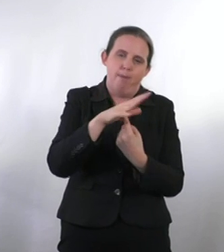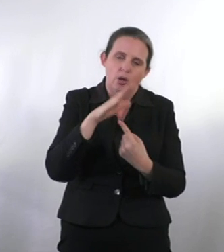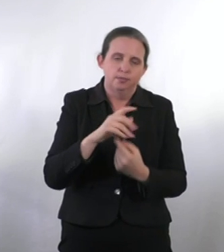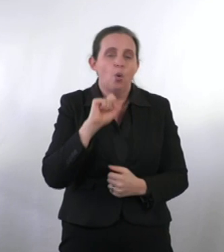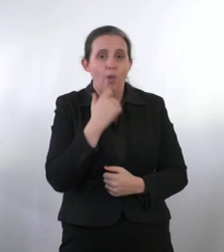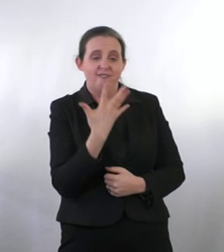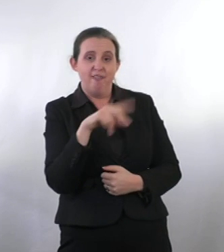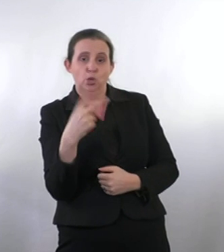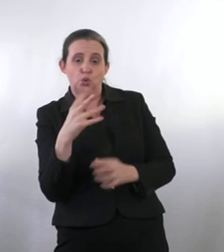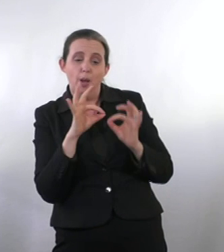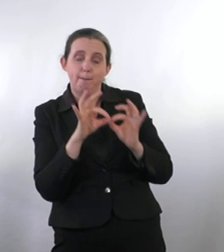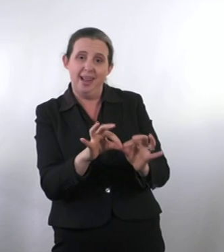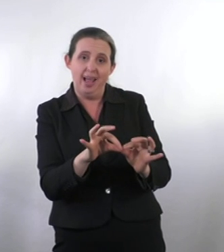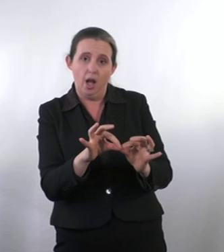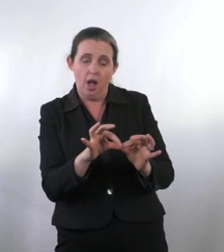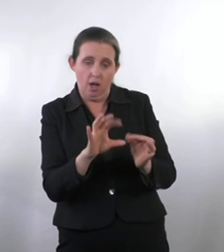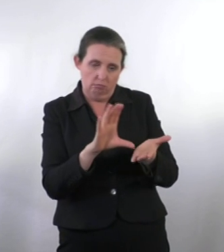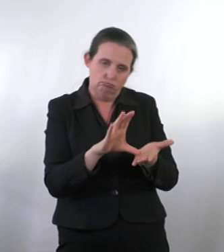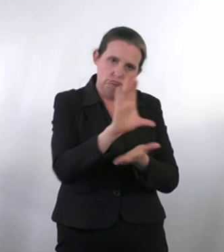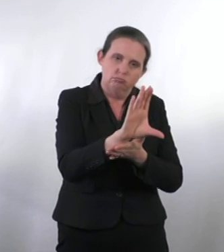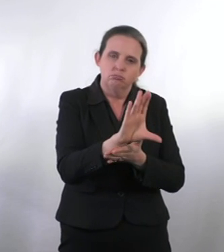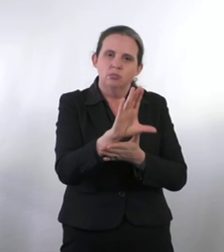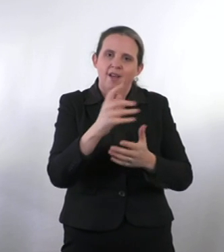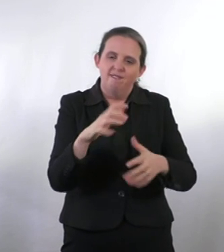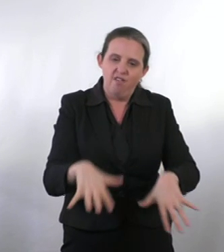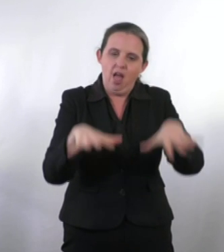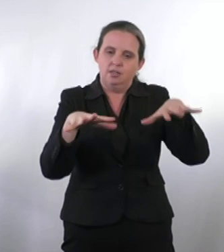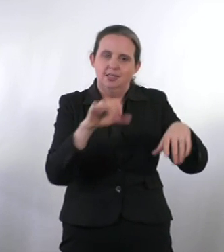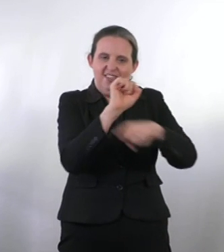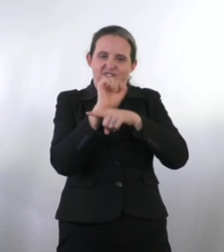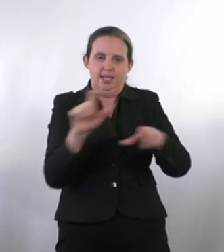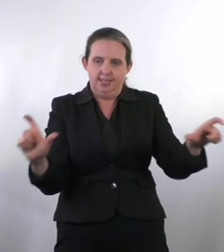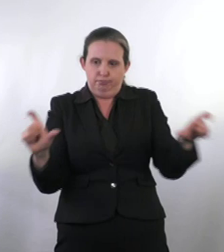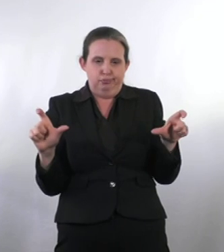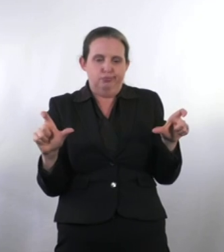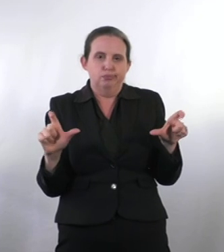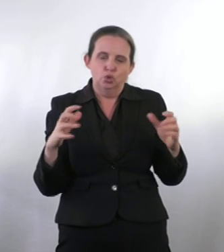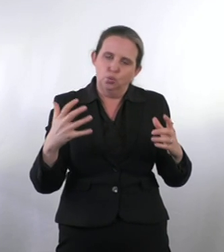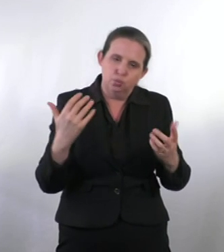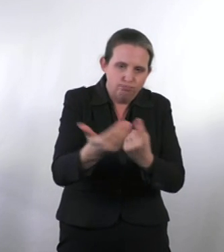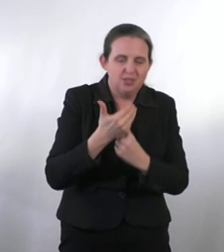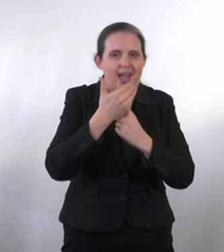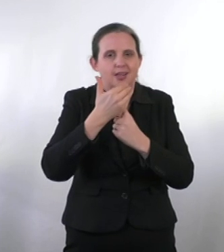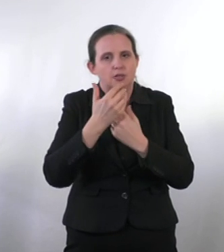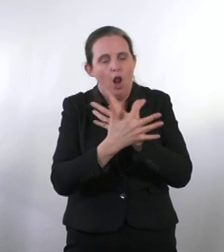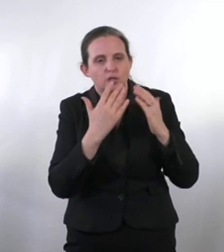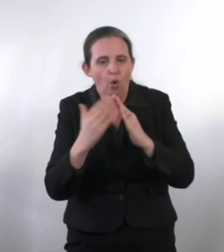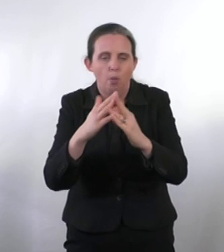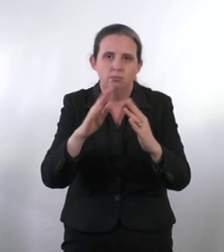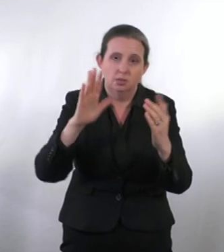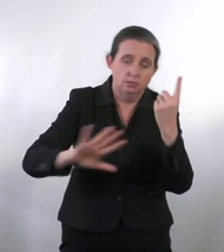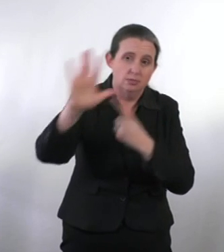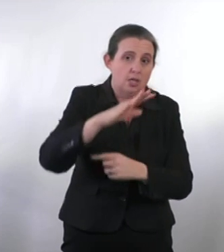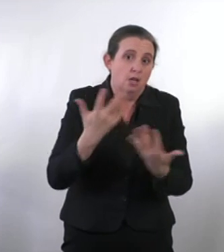2 billion—in flood defences to protect the 300,000 homes at risk across the country.